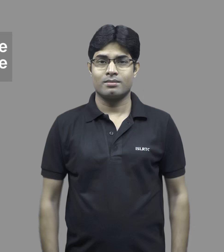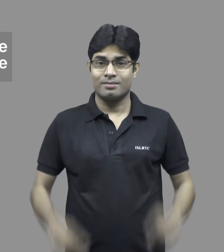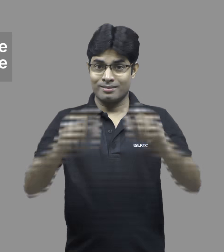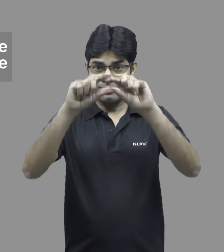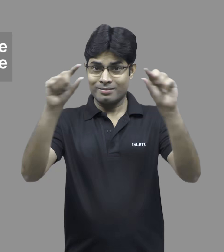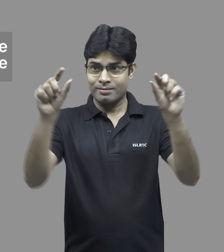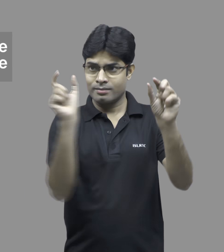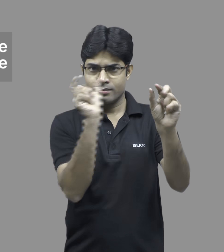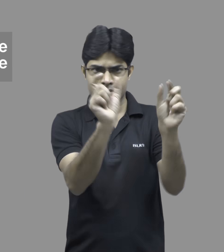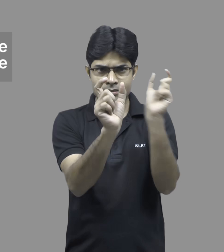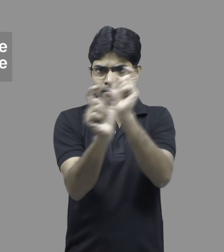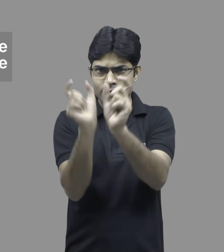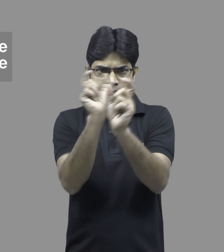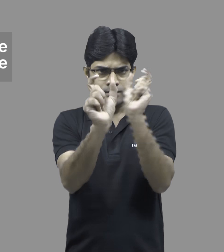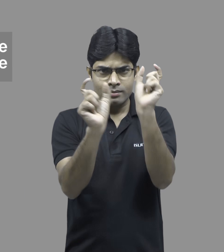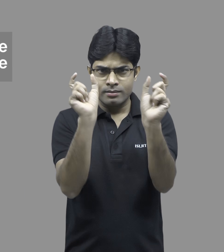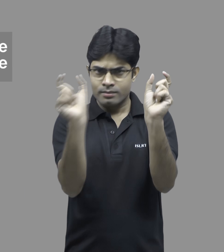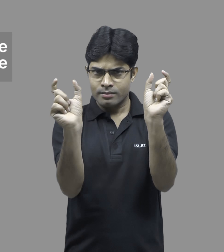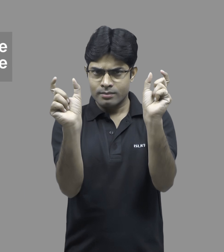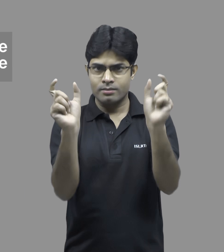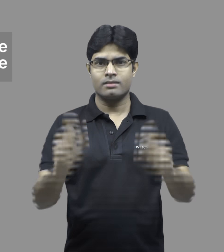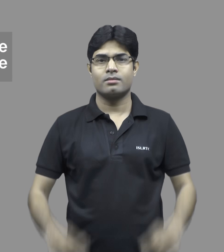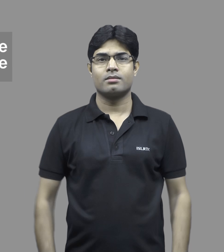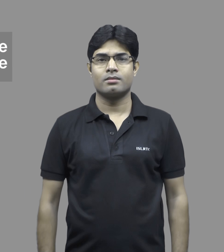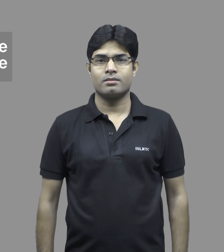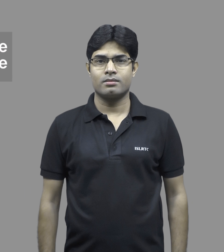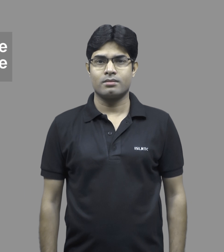Sentence Structure